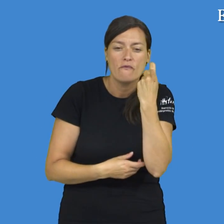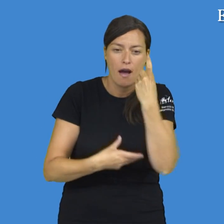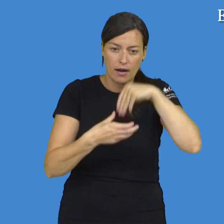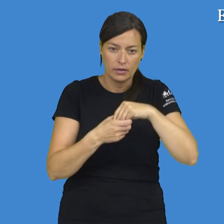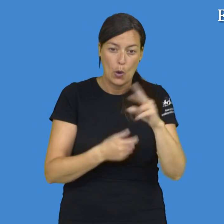dentro